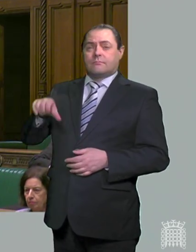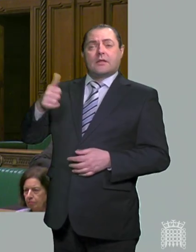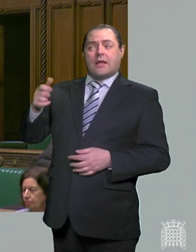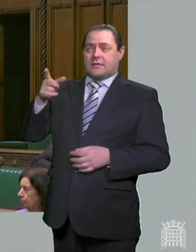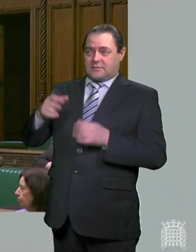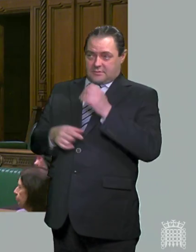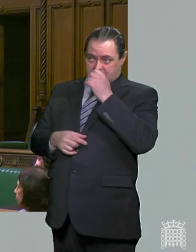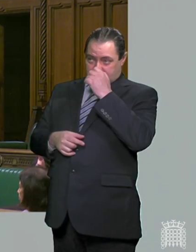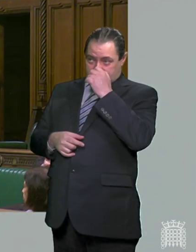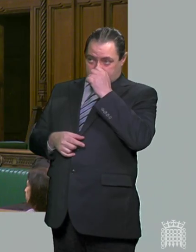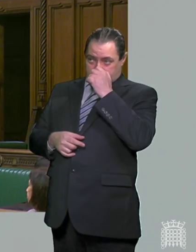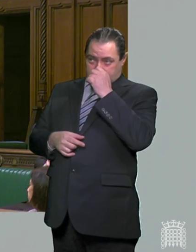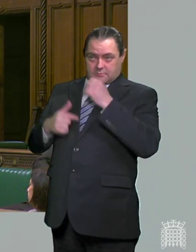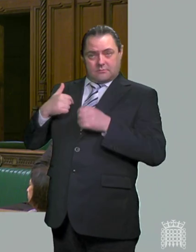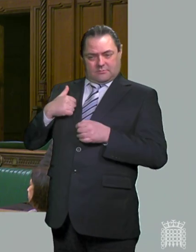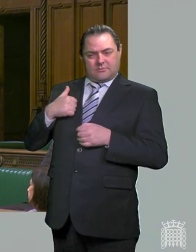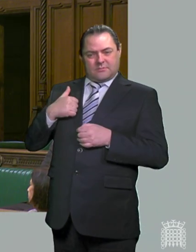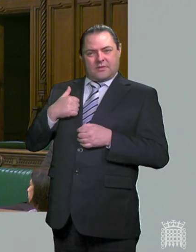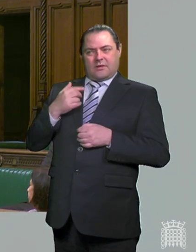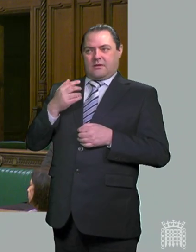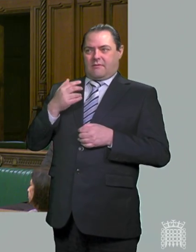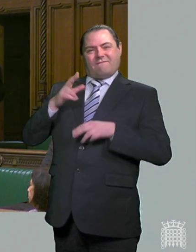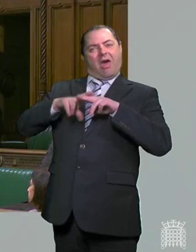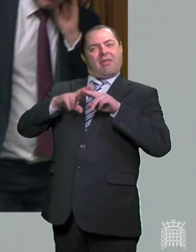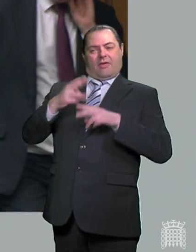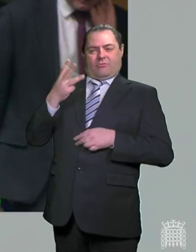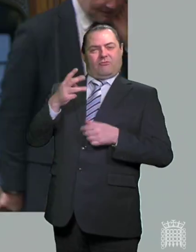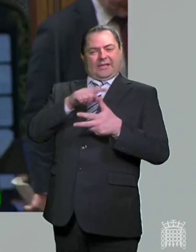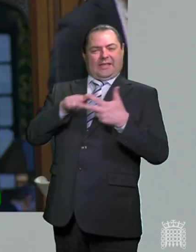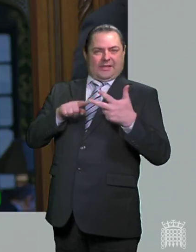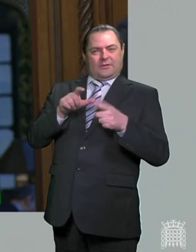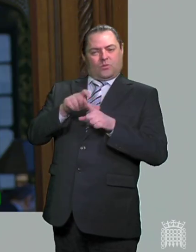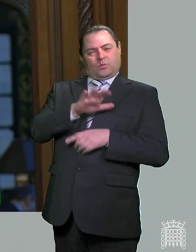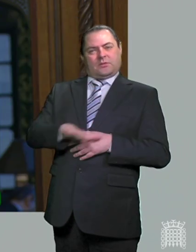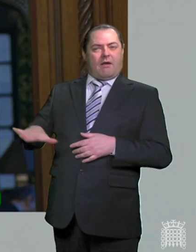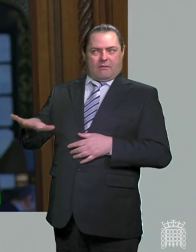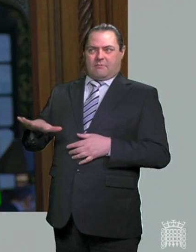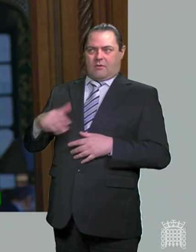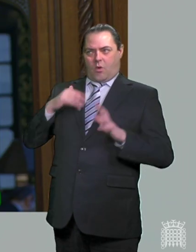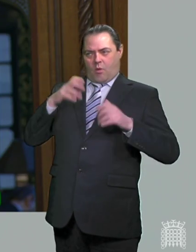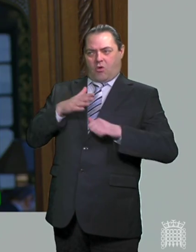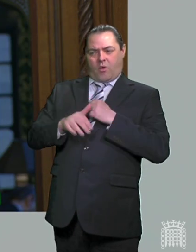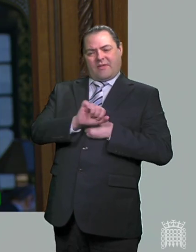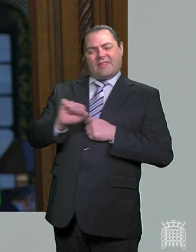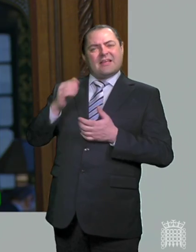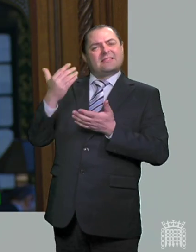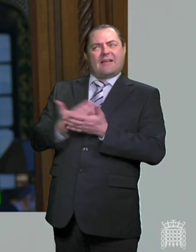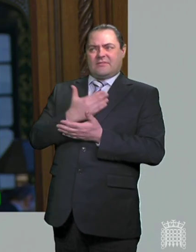As the father of three young women, like any parent I worry about their safety.